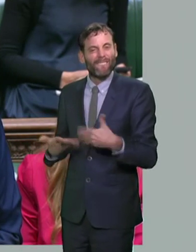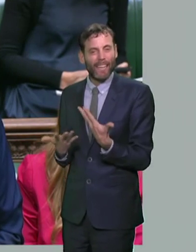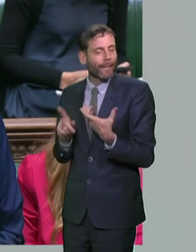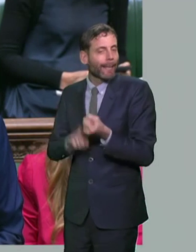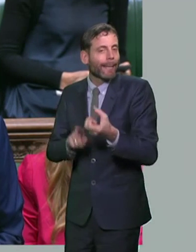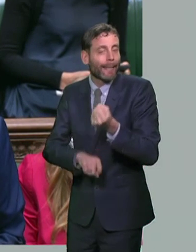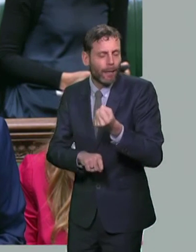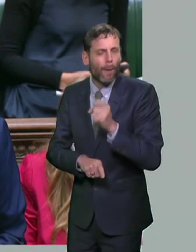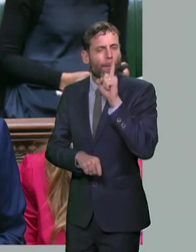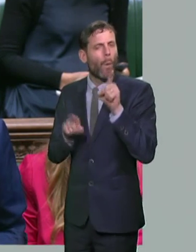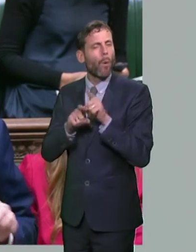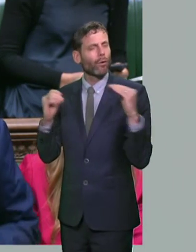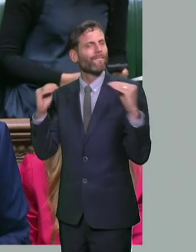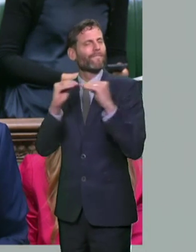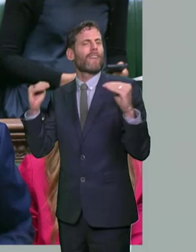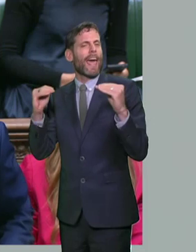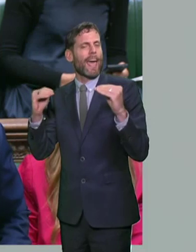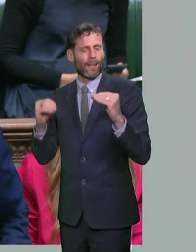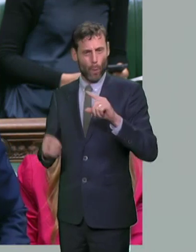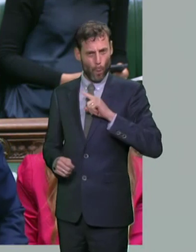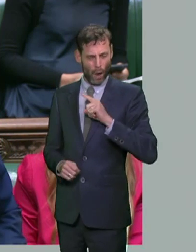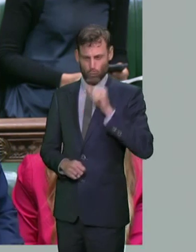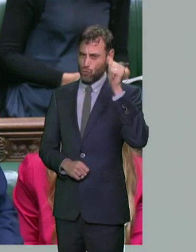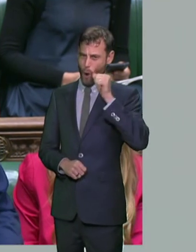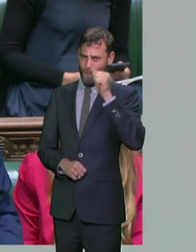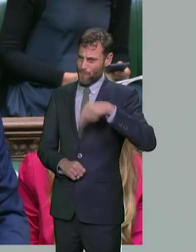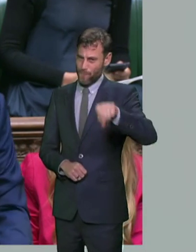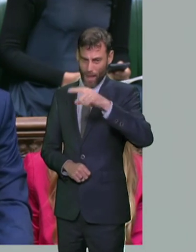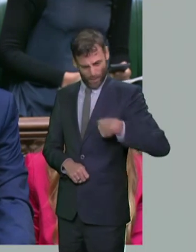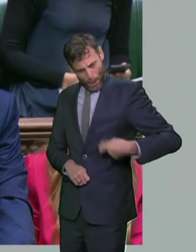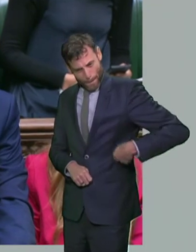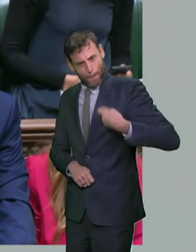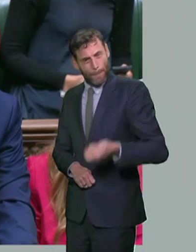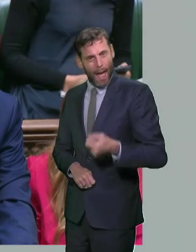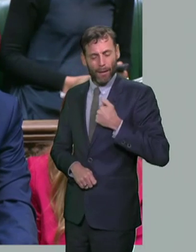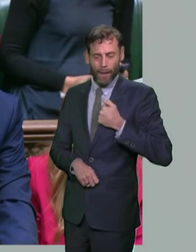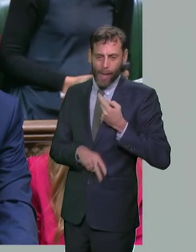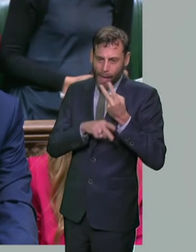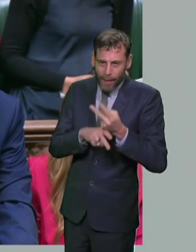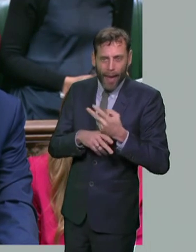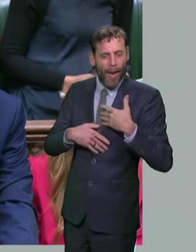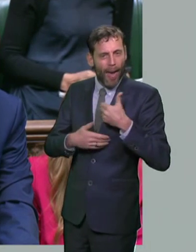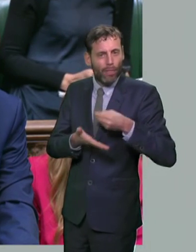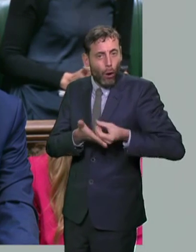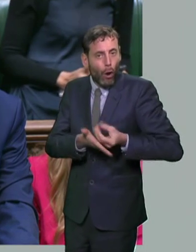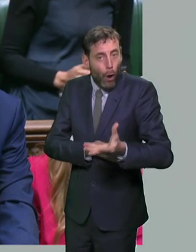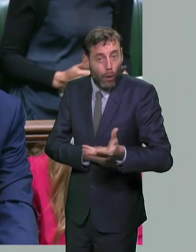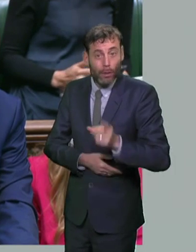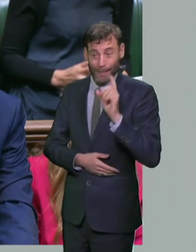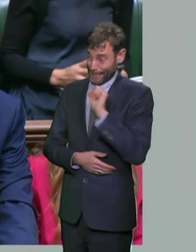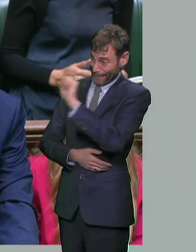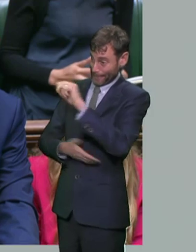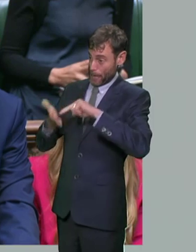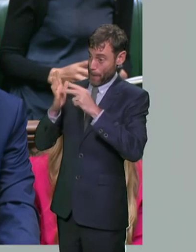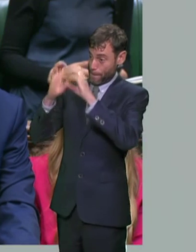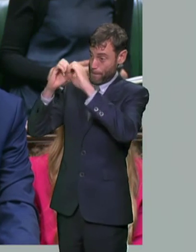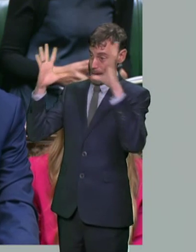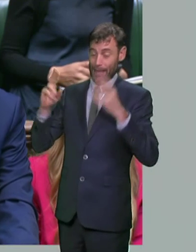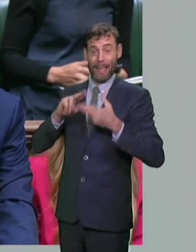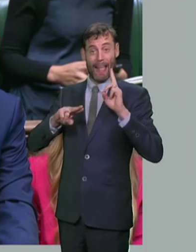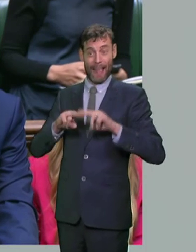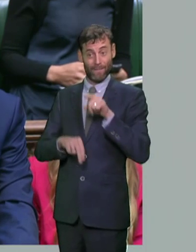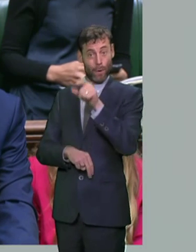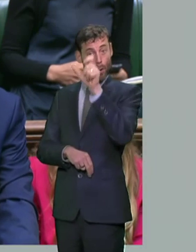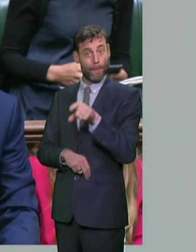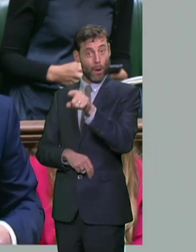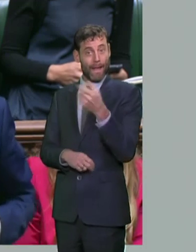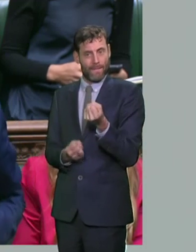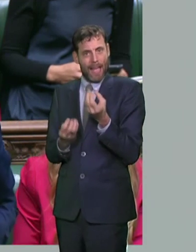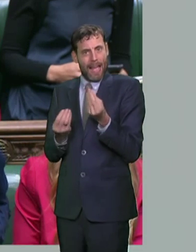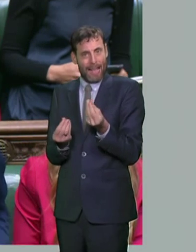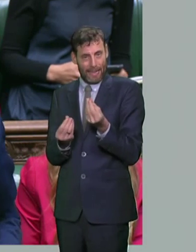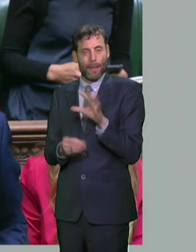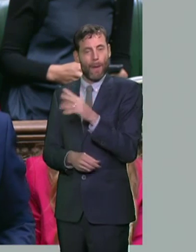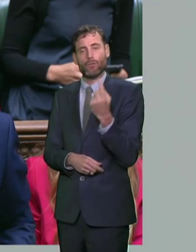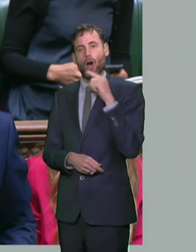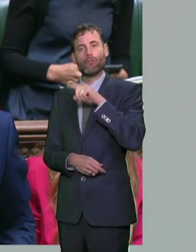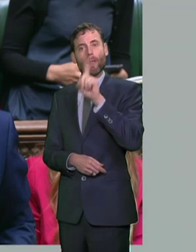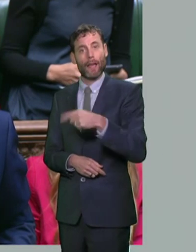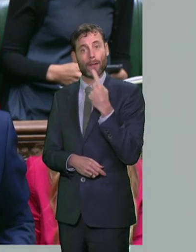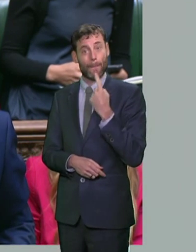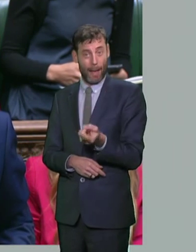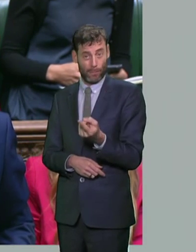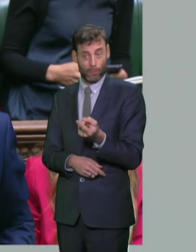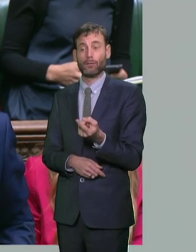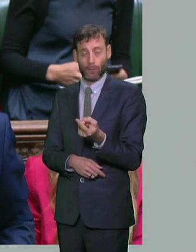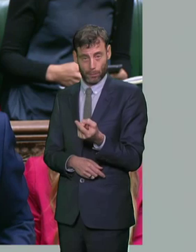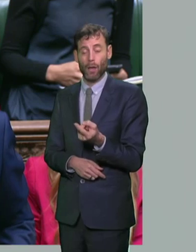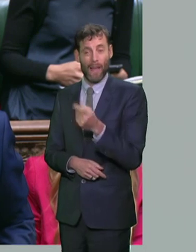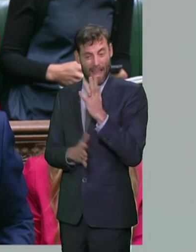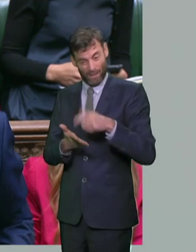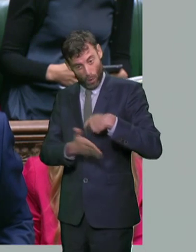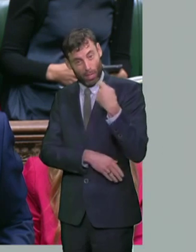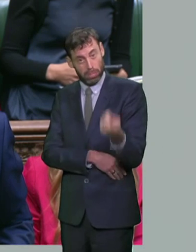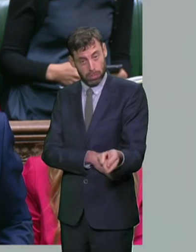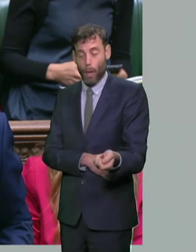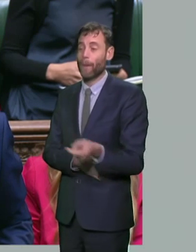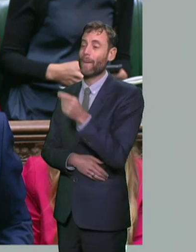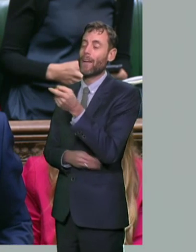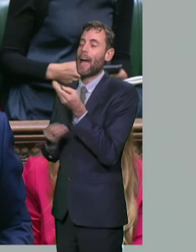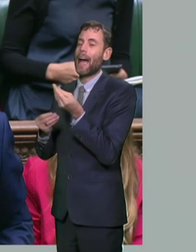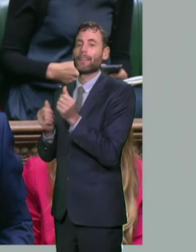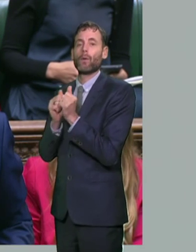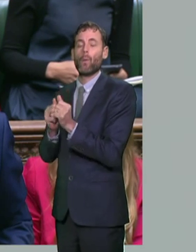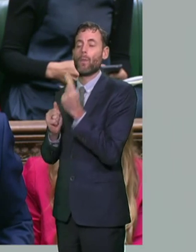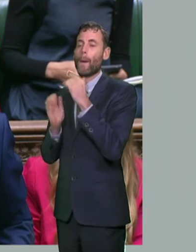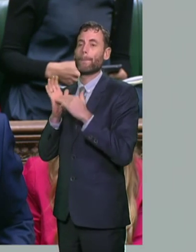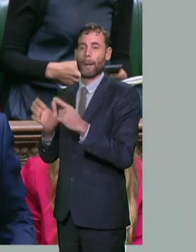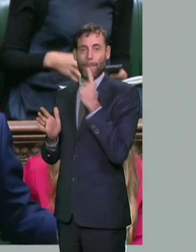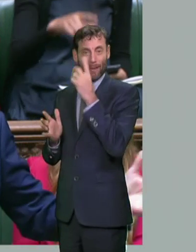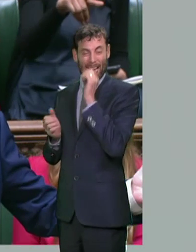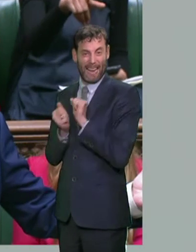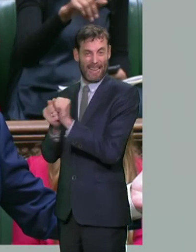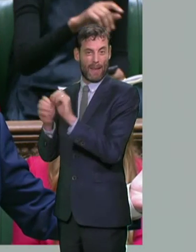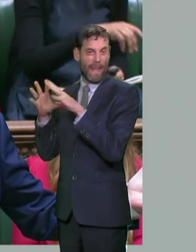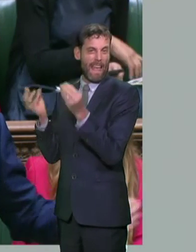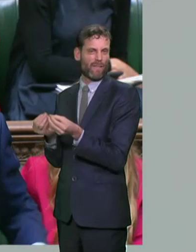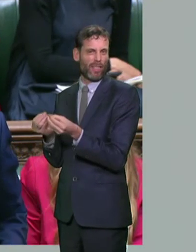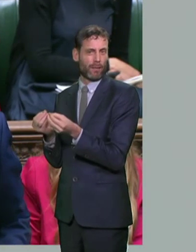Everyone needs protection against massive health and care costs, but under the Prime Minister’s plans, someone with assets worth about £100,000 will lose almost everything; yet somebody with assets of about £1 million will keep almost everything.